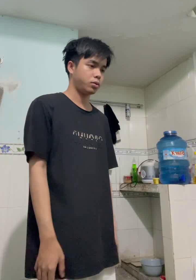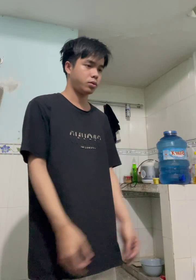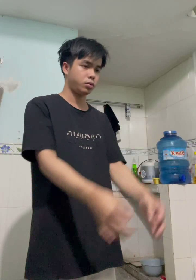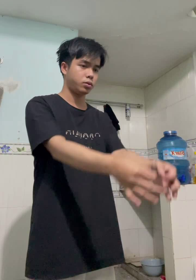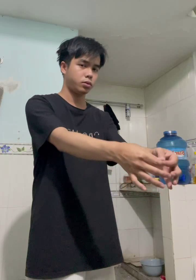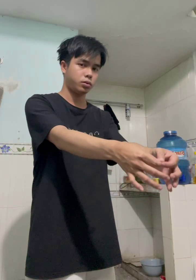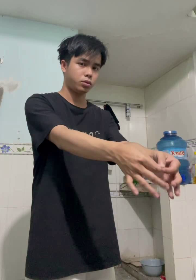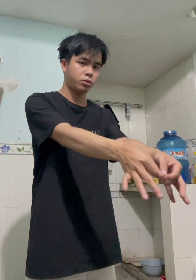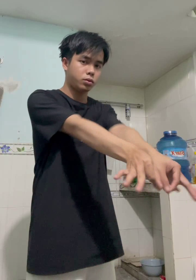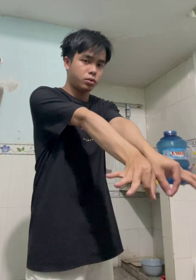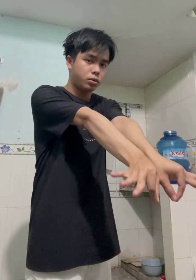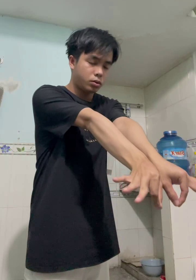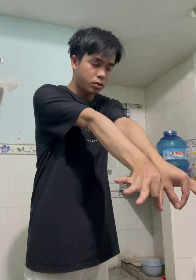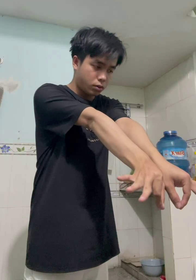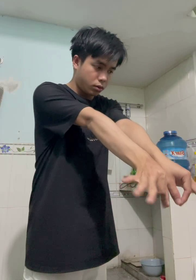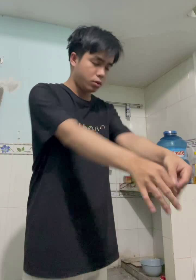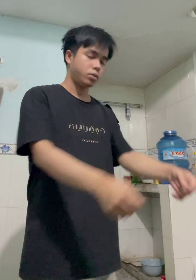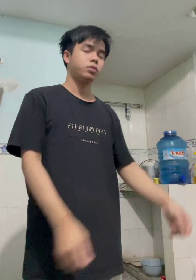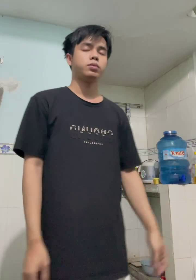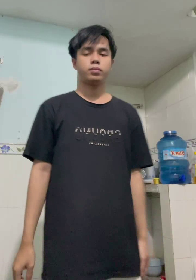cai gi